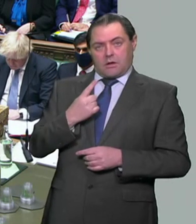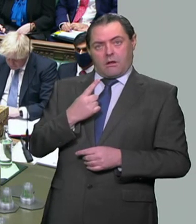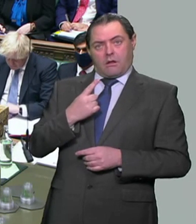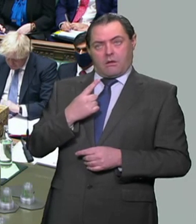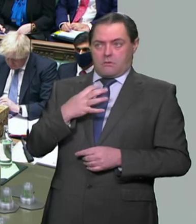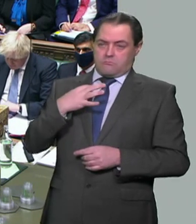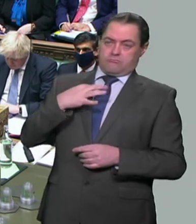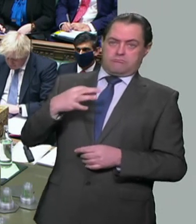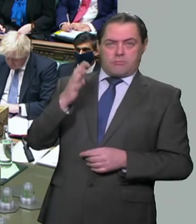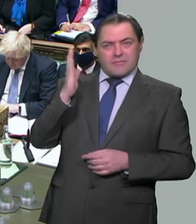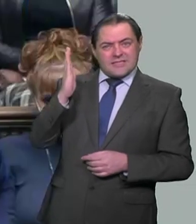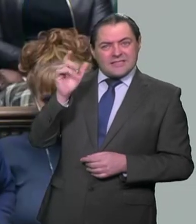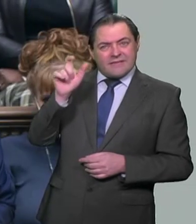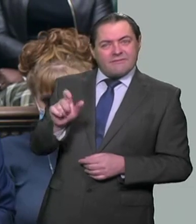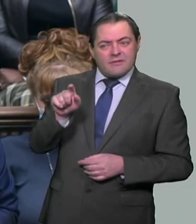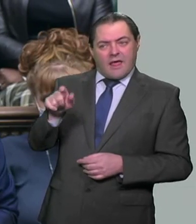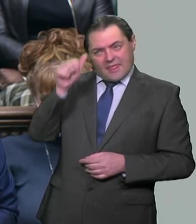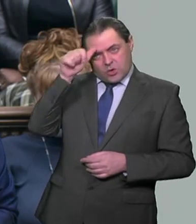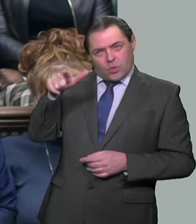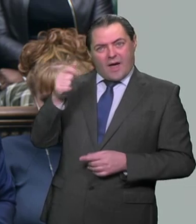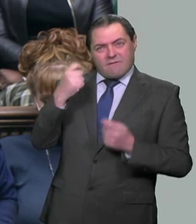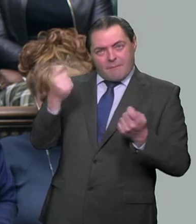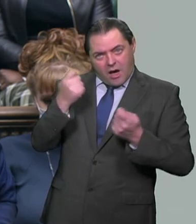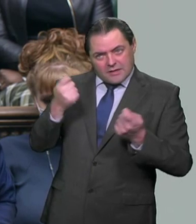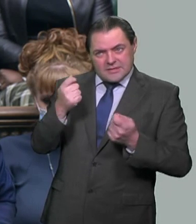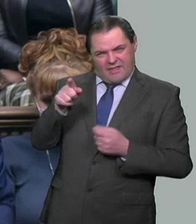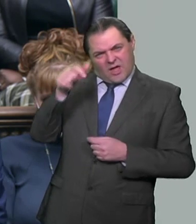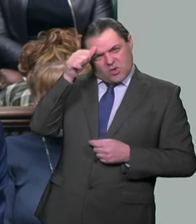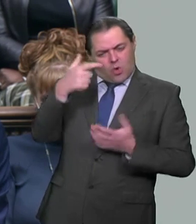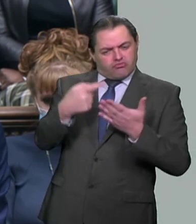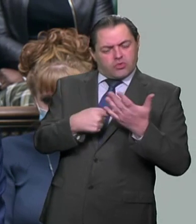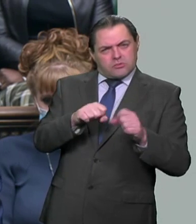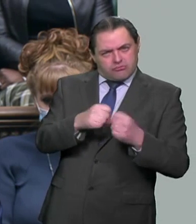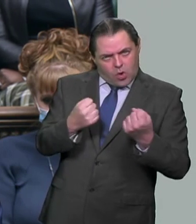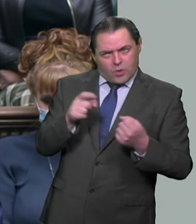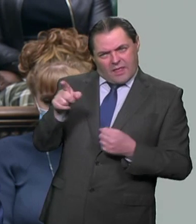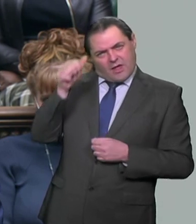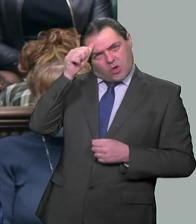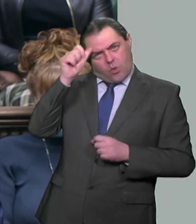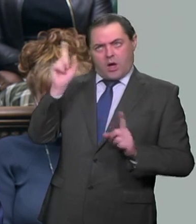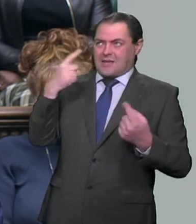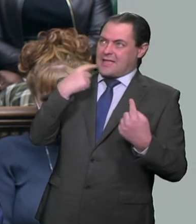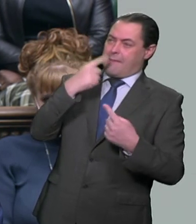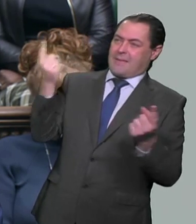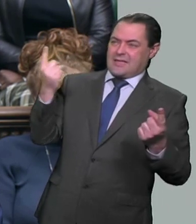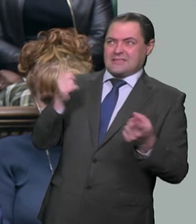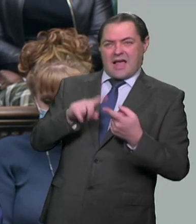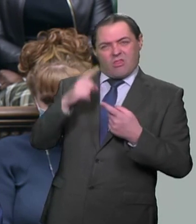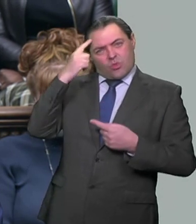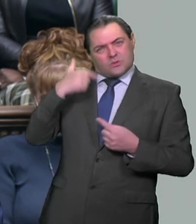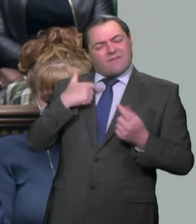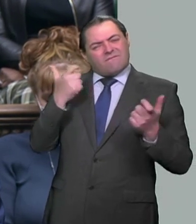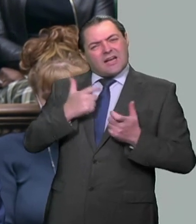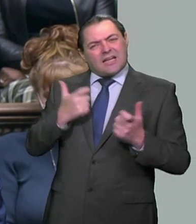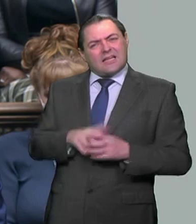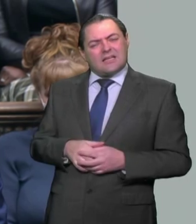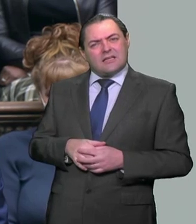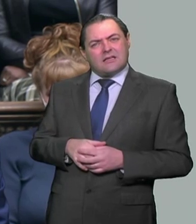They knew there was a party, they knew it was against the rules, they knew they could not admit it and they thought it was funny.